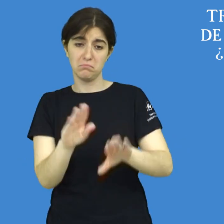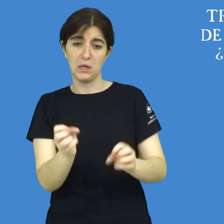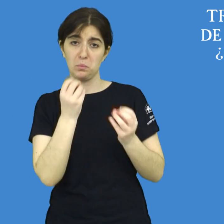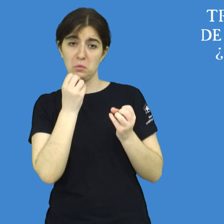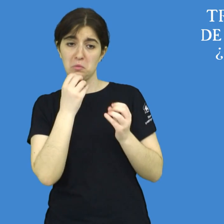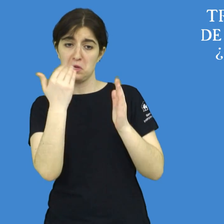bien